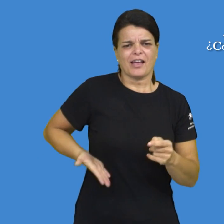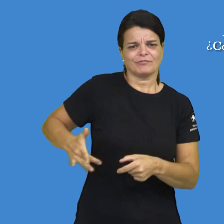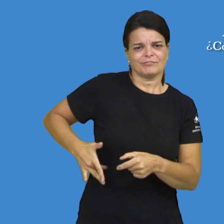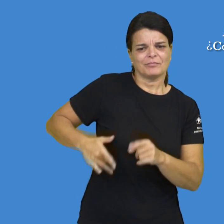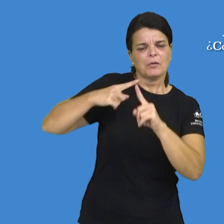hígado